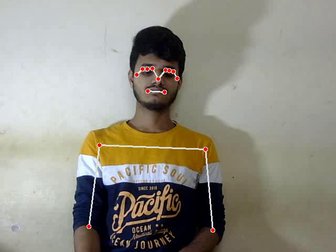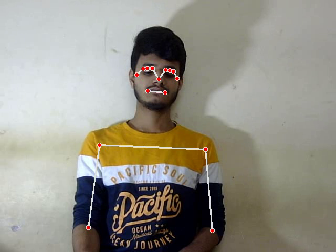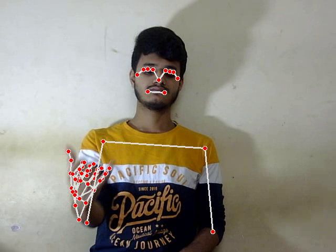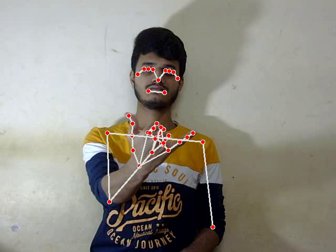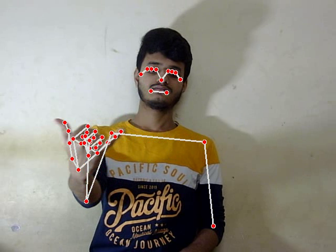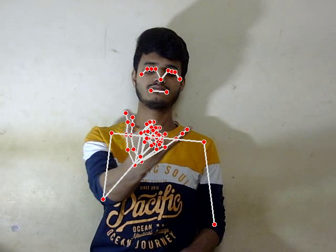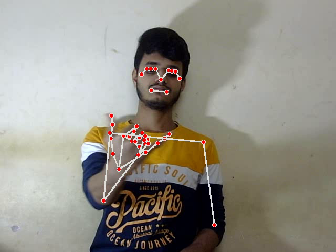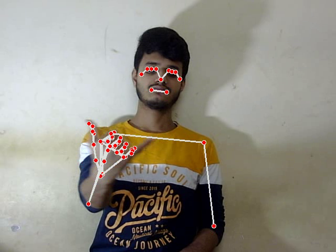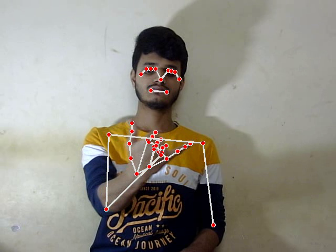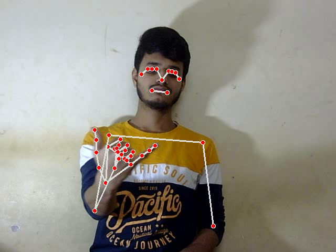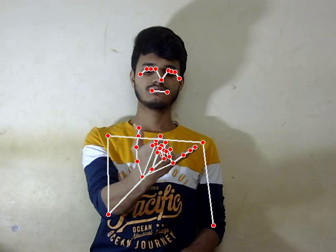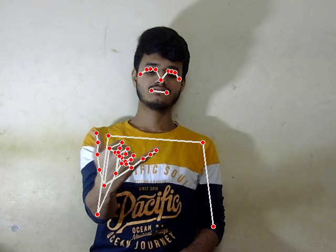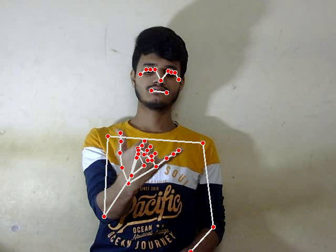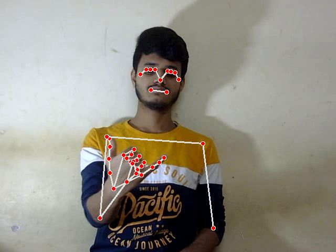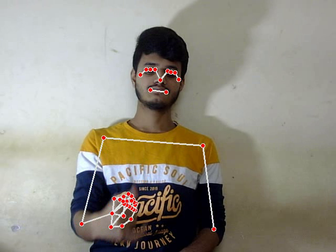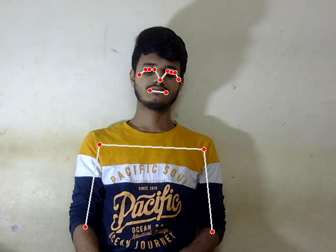same